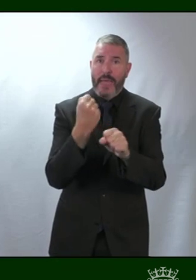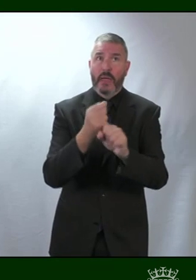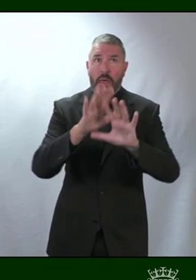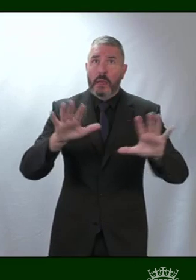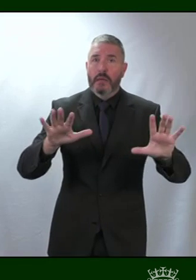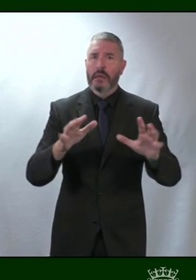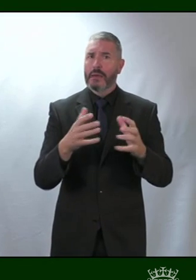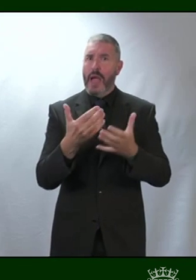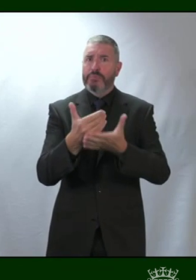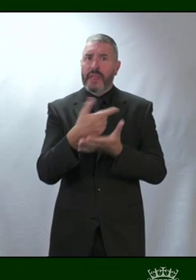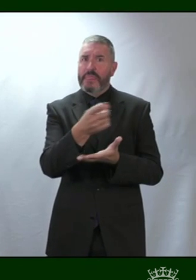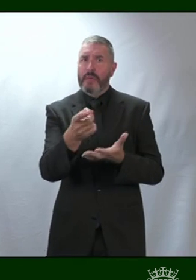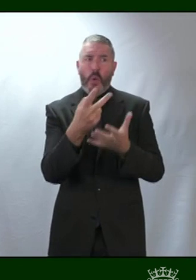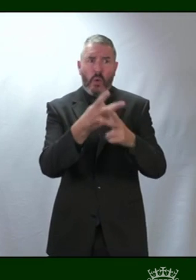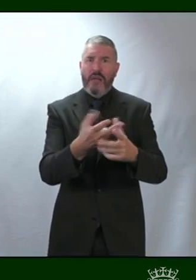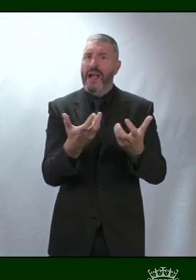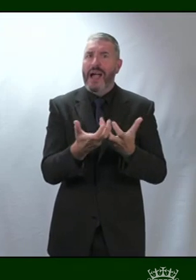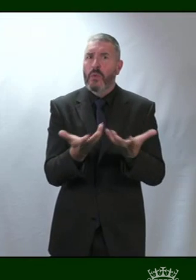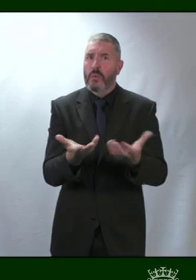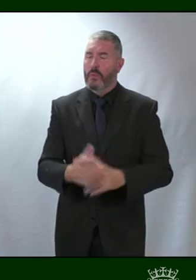Can we do something to look after those people?